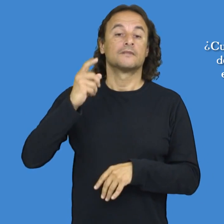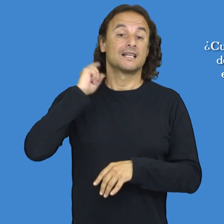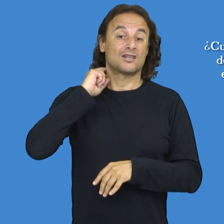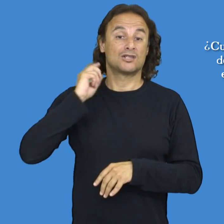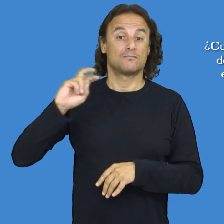meningitis